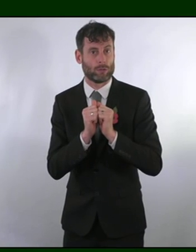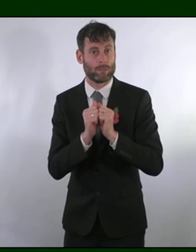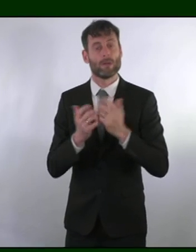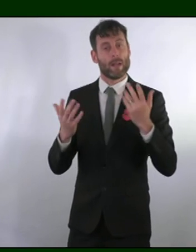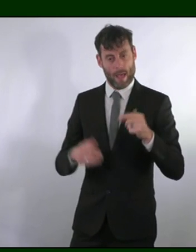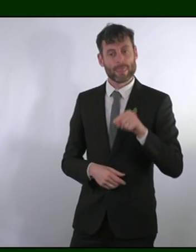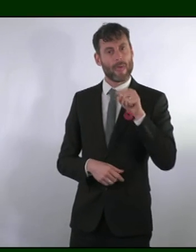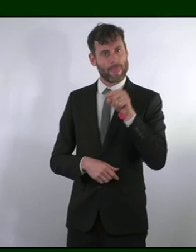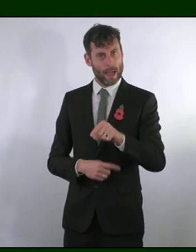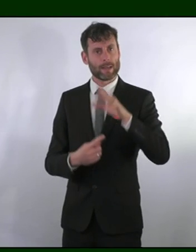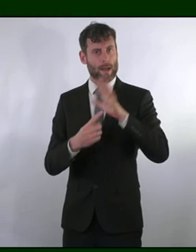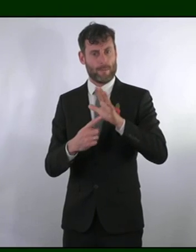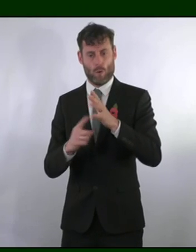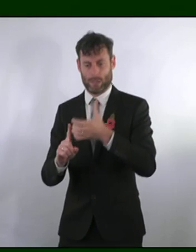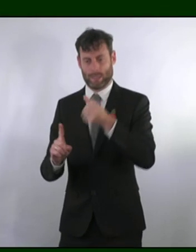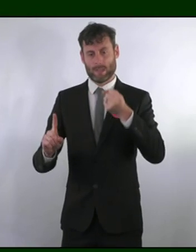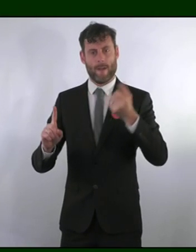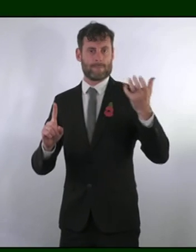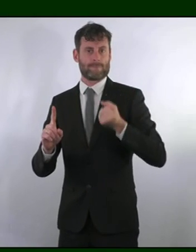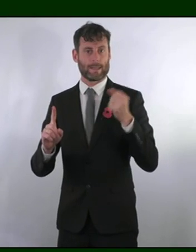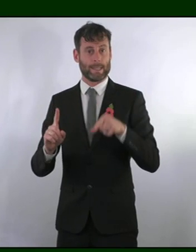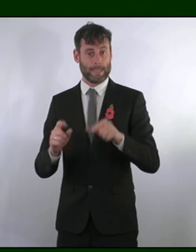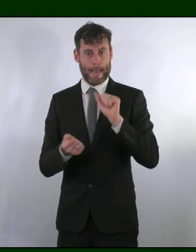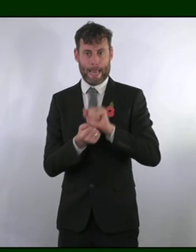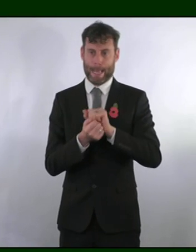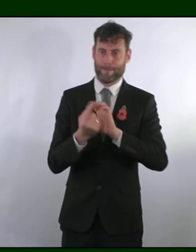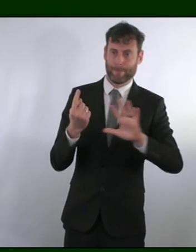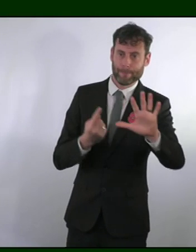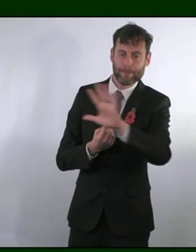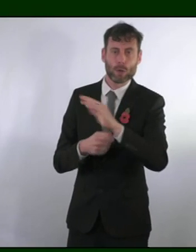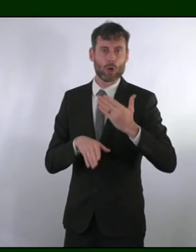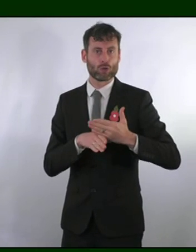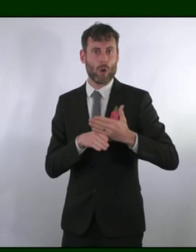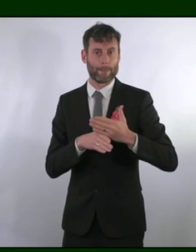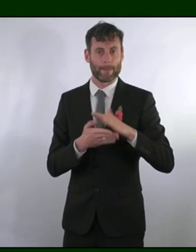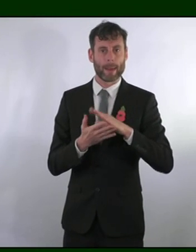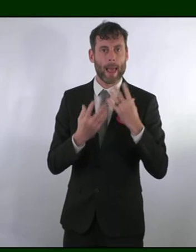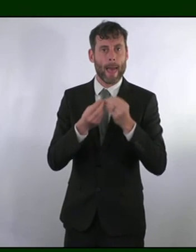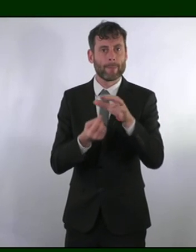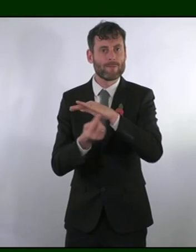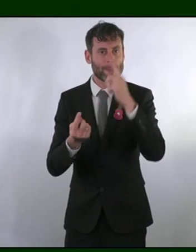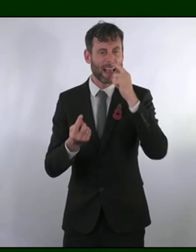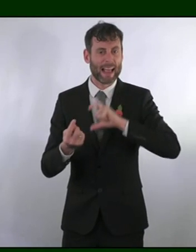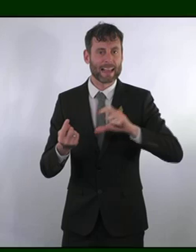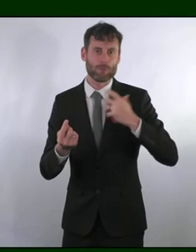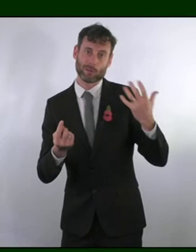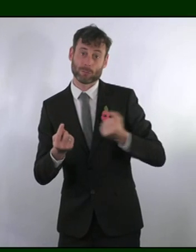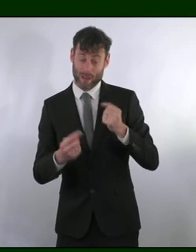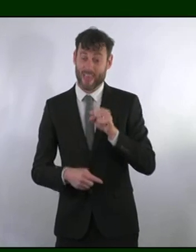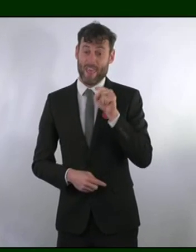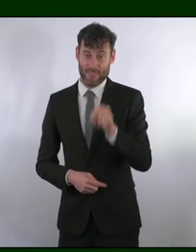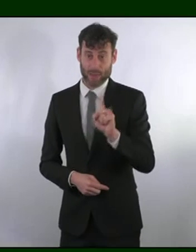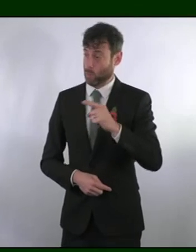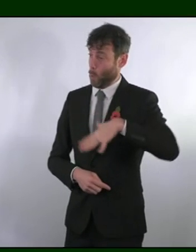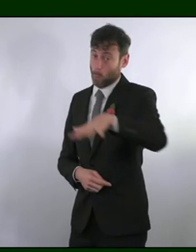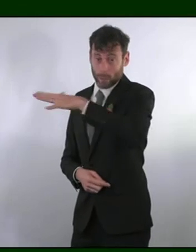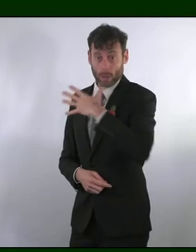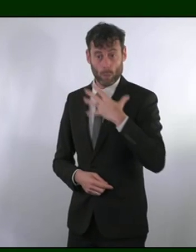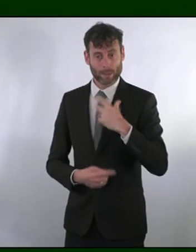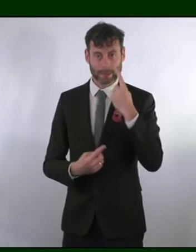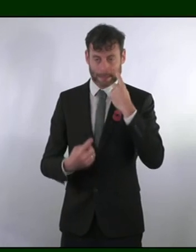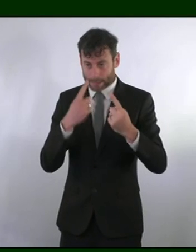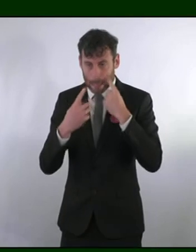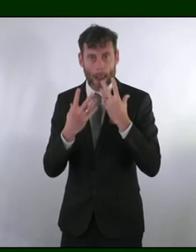That will support people across our whole United Kingdom, protecting jobs and livelihoods across the whole UK in exactly the way that he and I would both want.